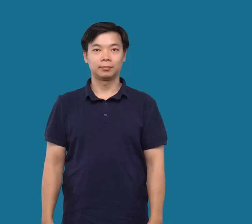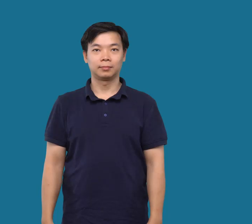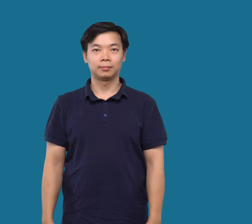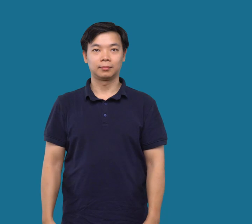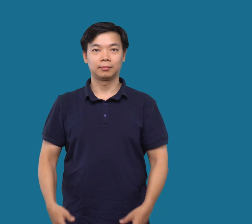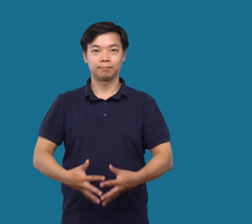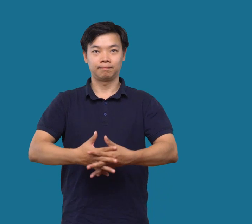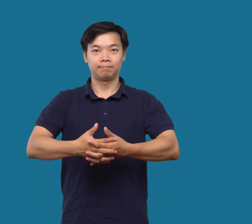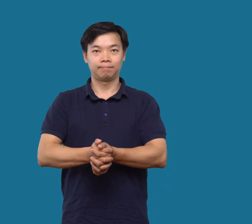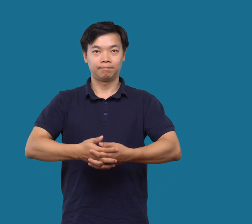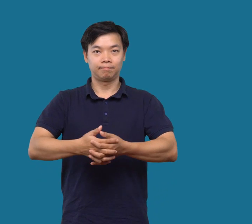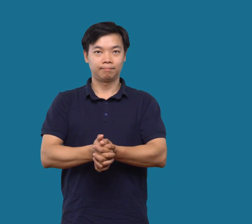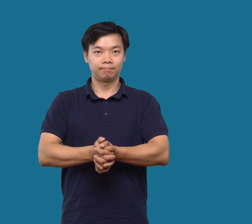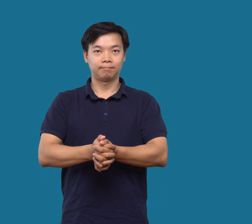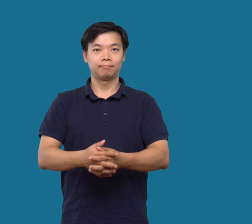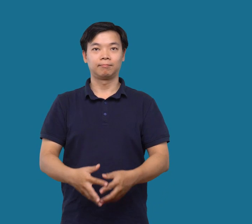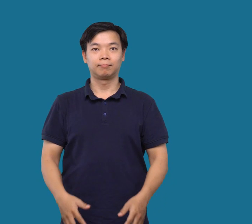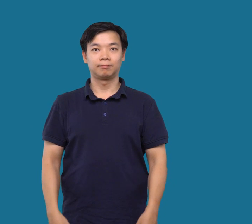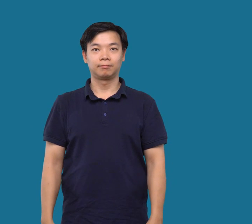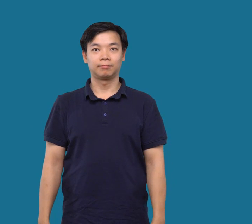quả roi